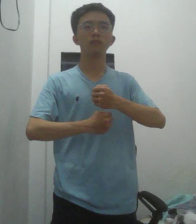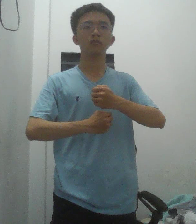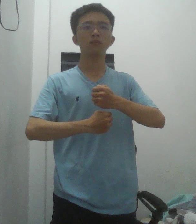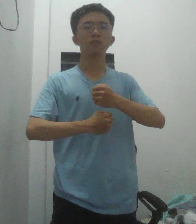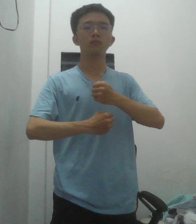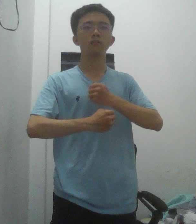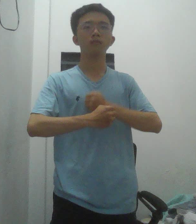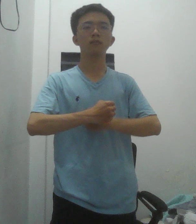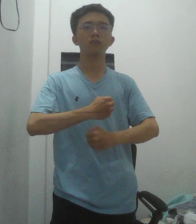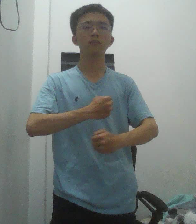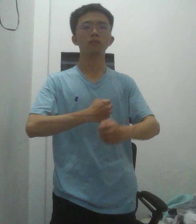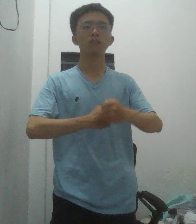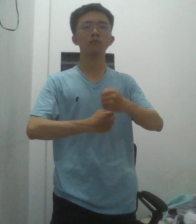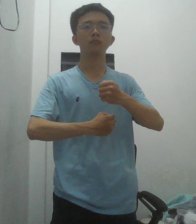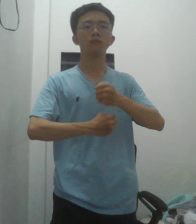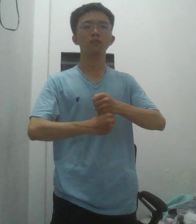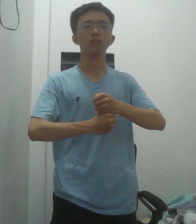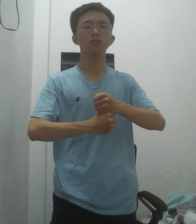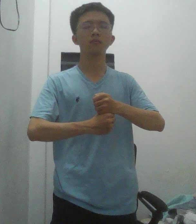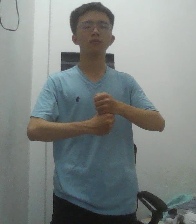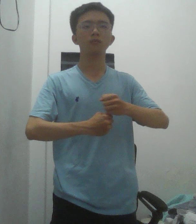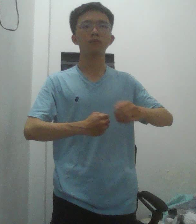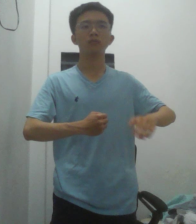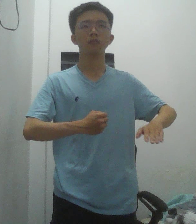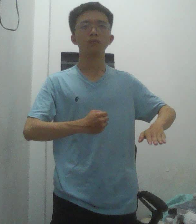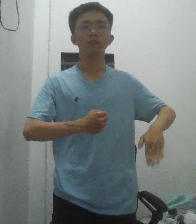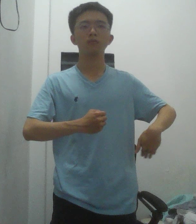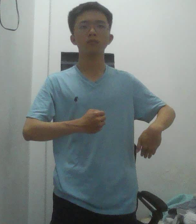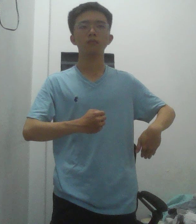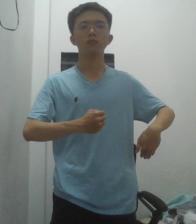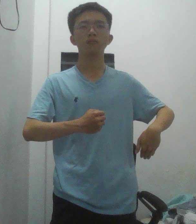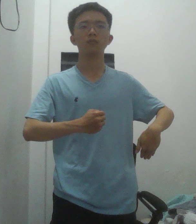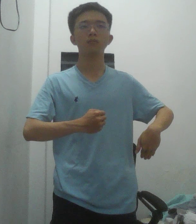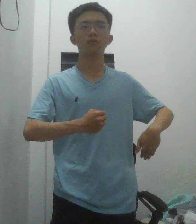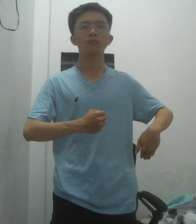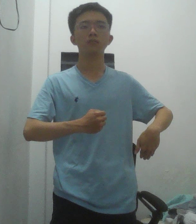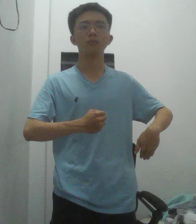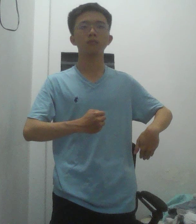nam sau